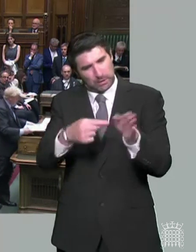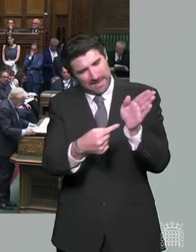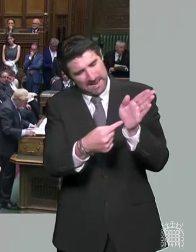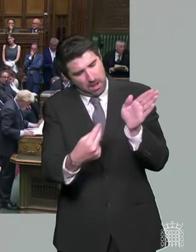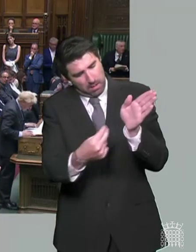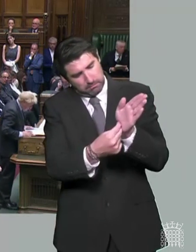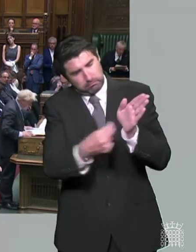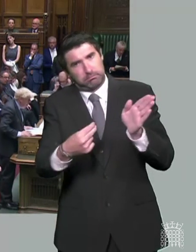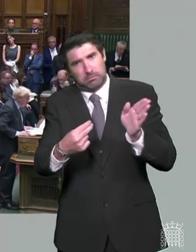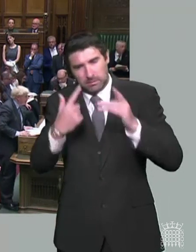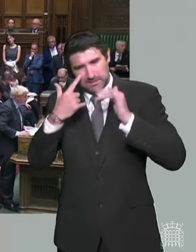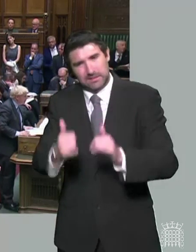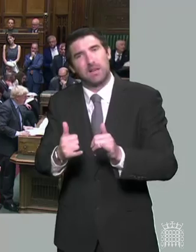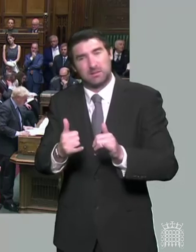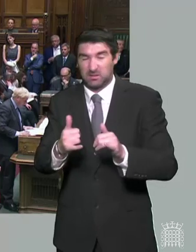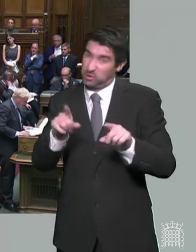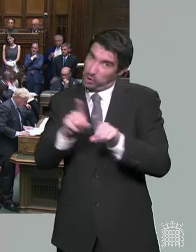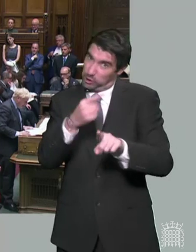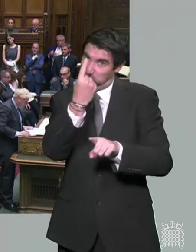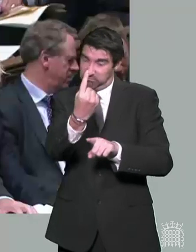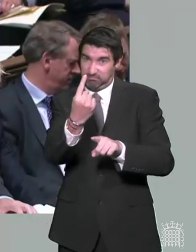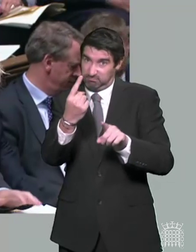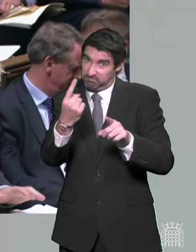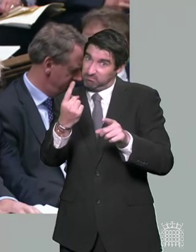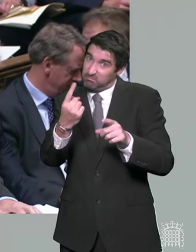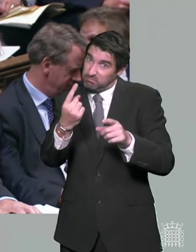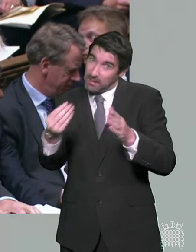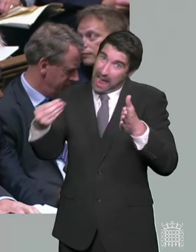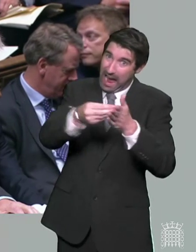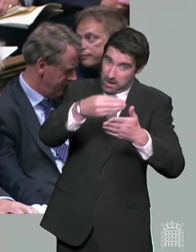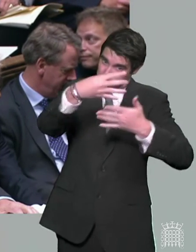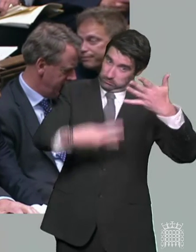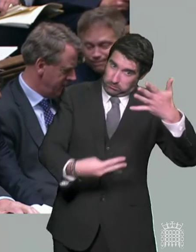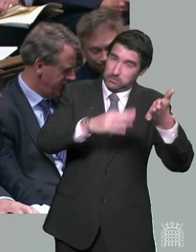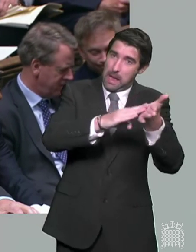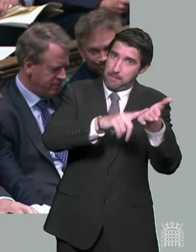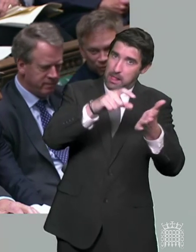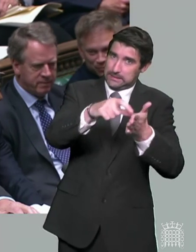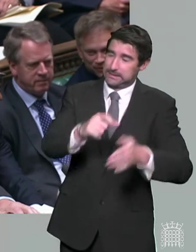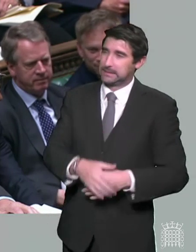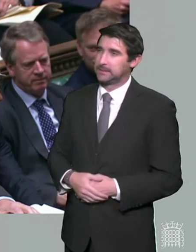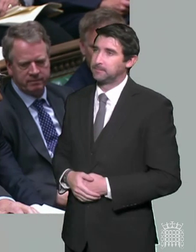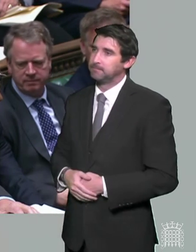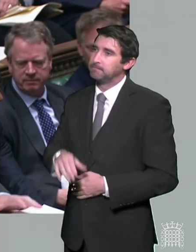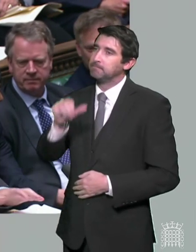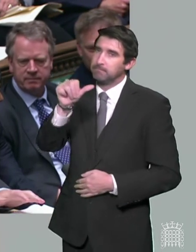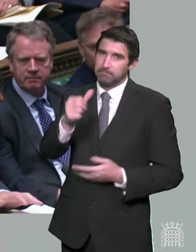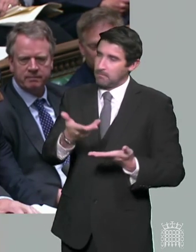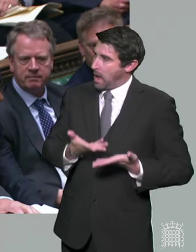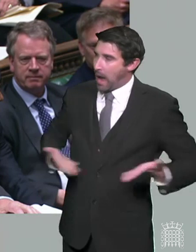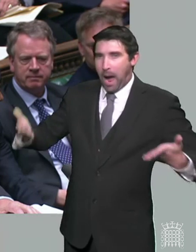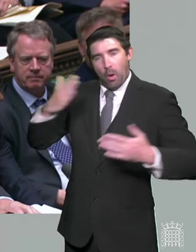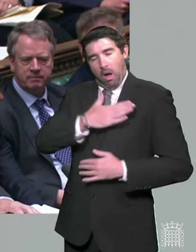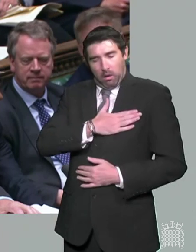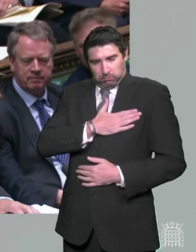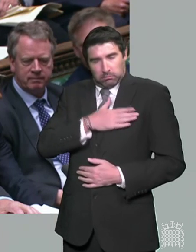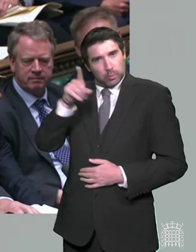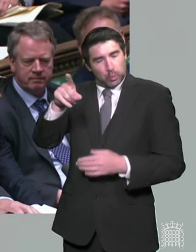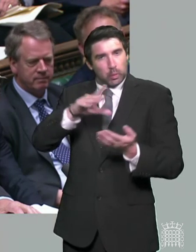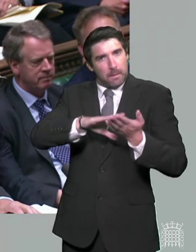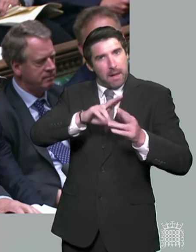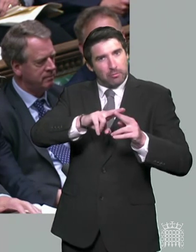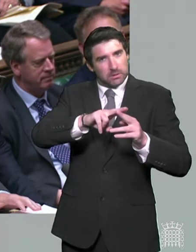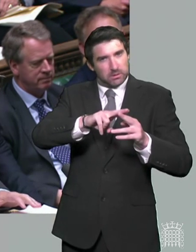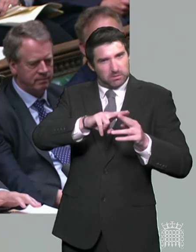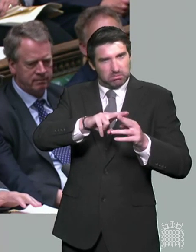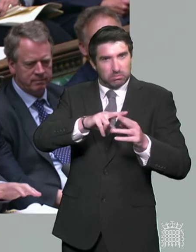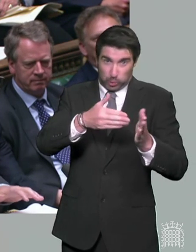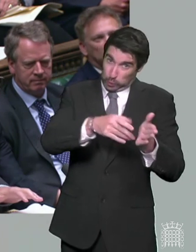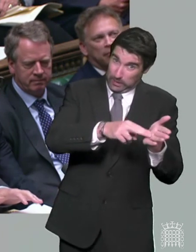I thank my honourable Friend very much. I know that everybody’s thoughts will be with Nellie and her parents, Tom and Megan, at this very difficult time.